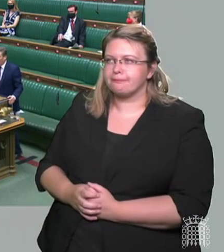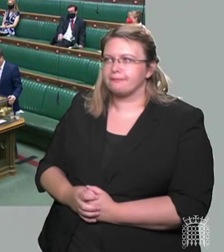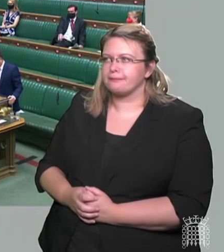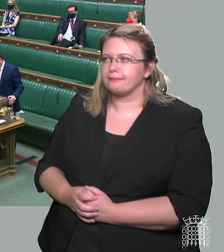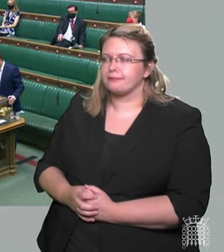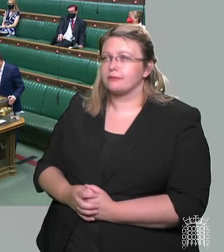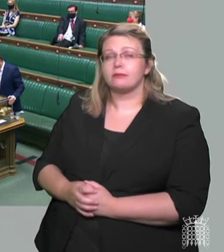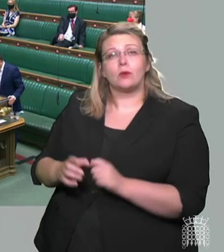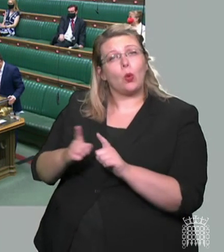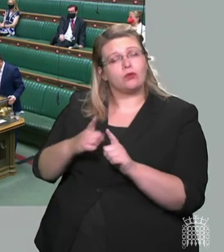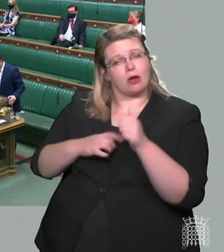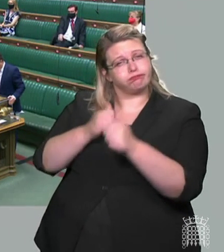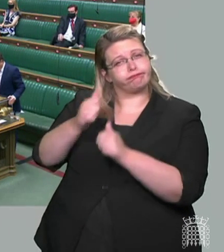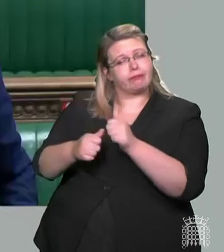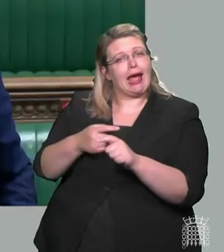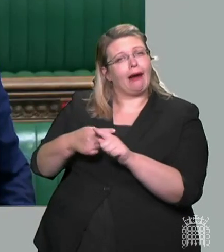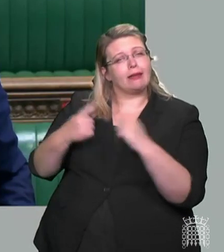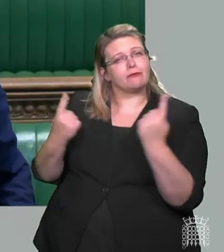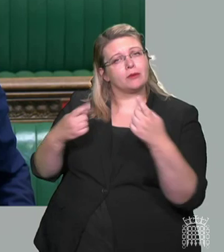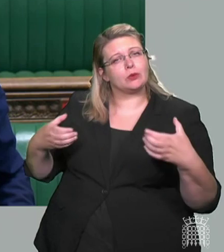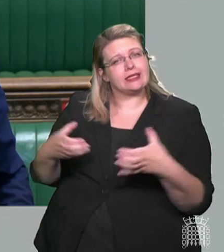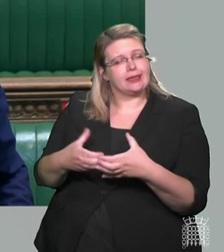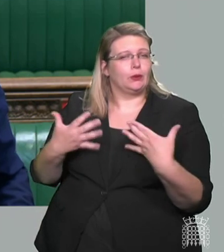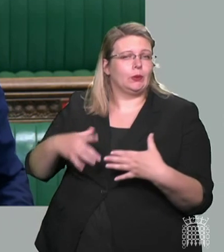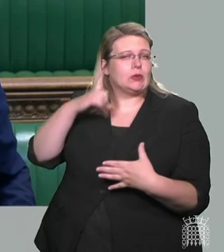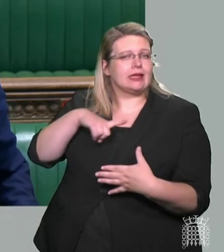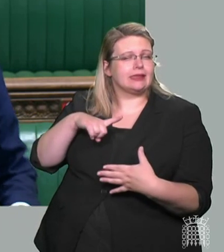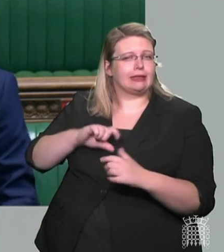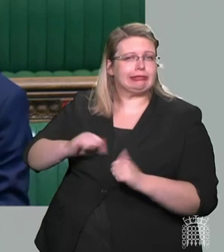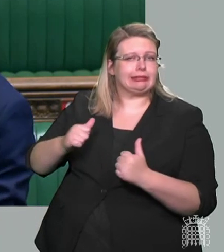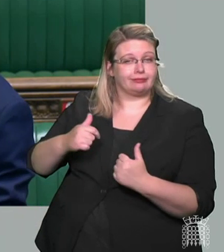I also congratulate the England team on yesterday’s performance.